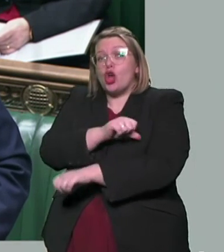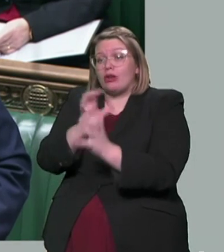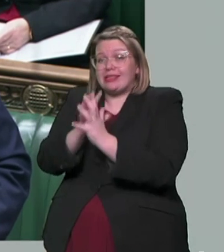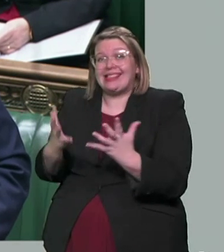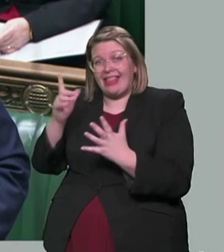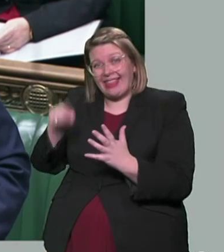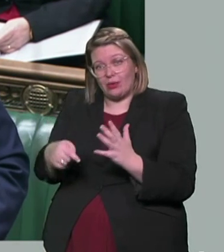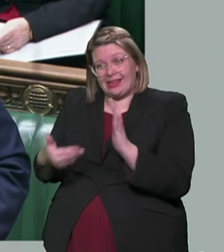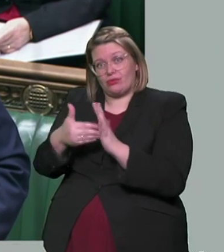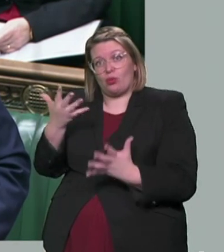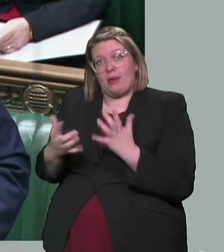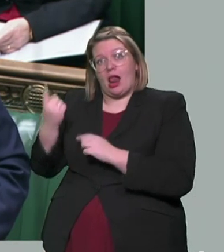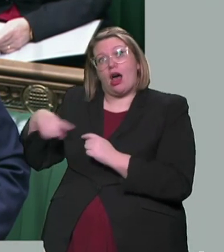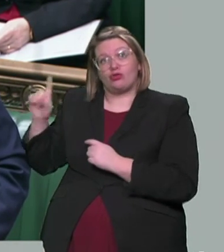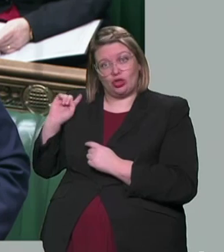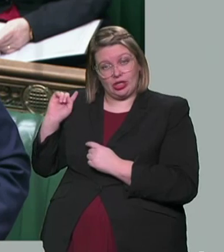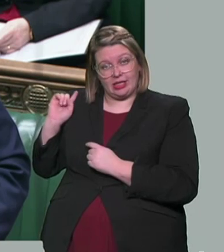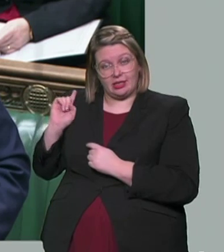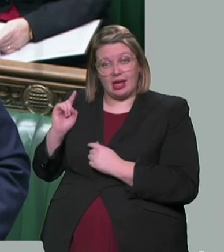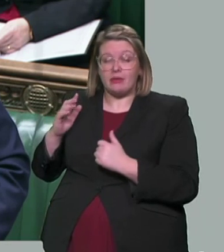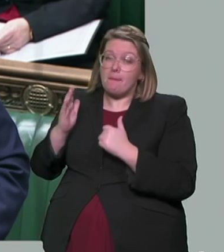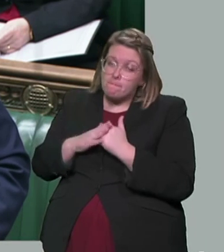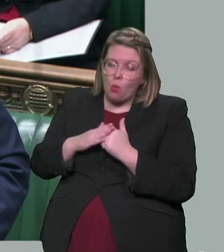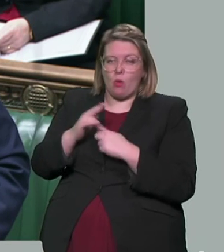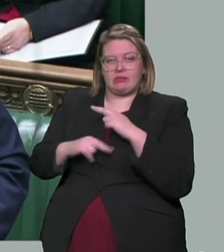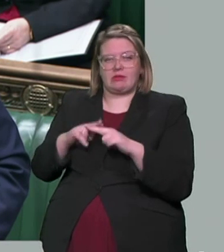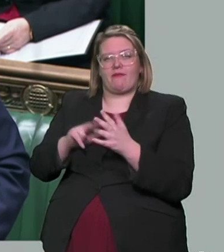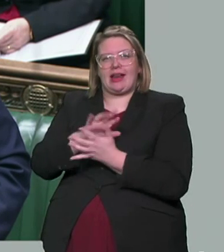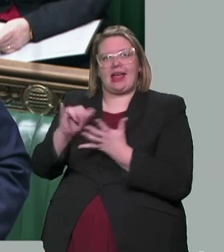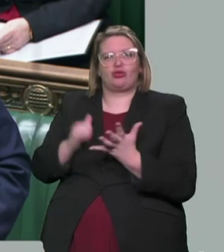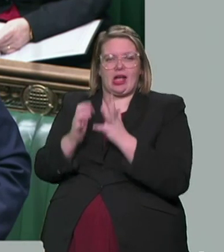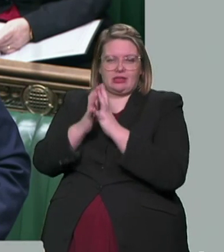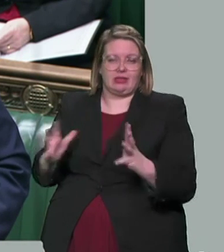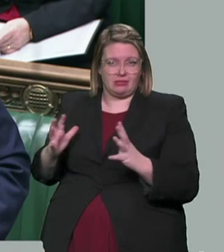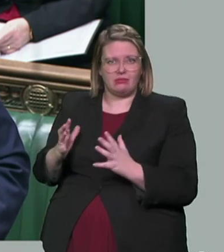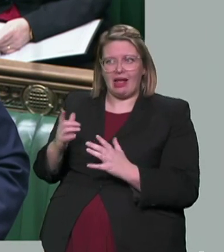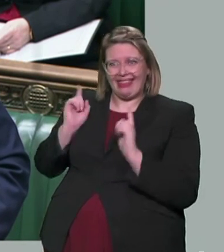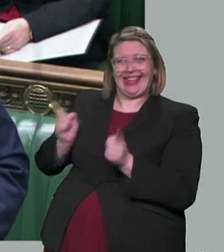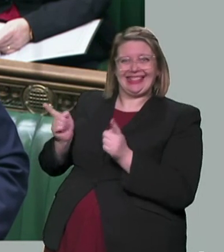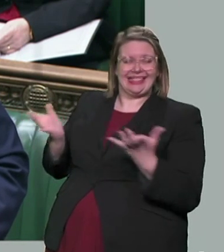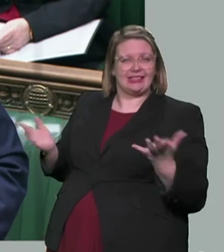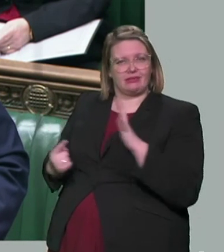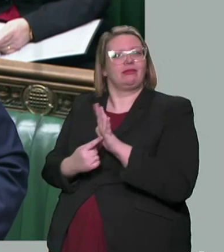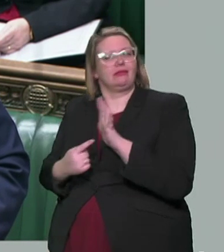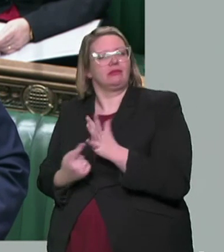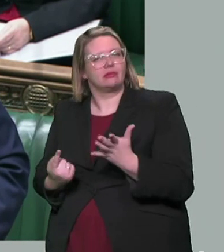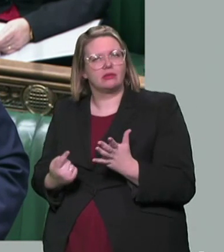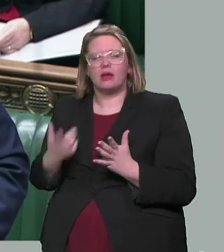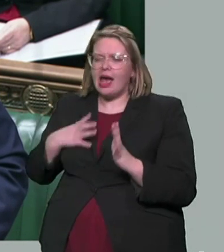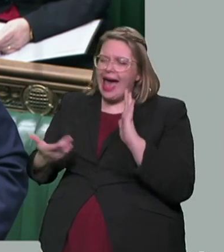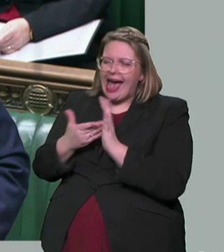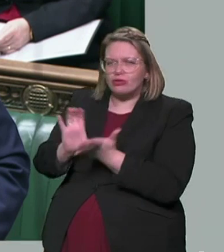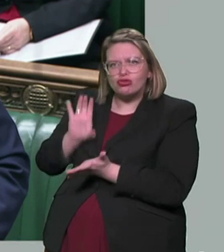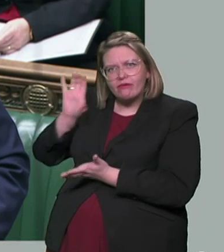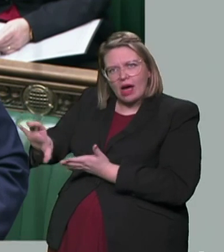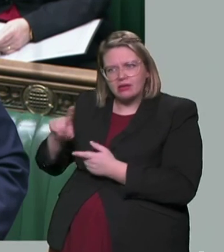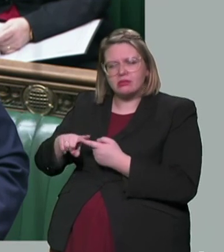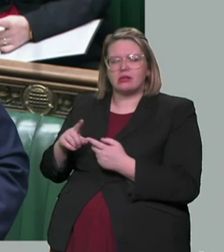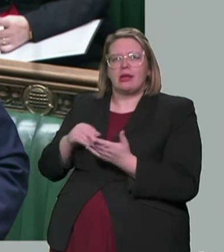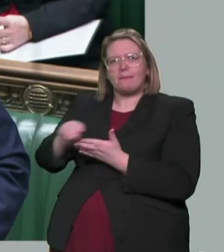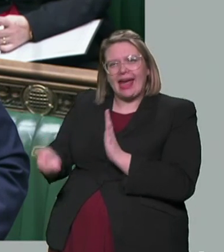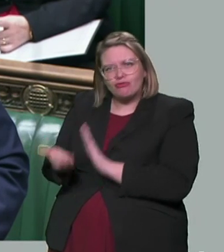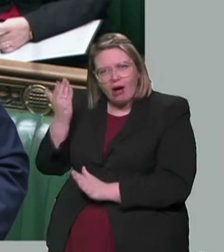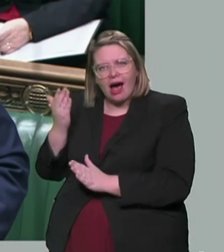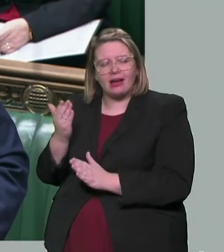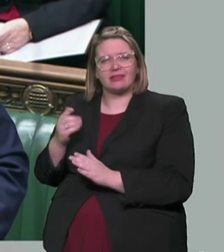There are record numbers of people in the NHS. That, in my experience, is what NHS staff want to see, in addition to the extra money we have put into pay rises.